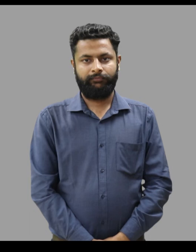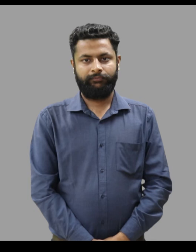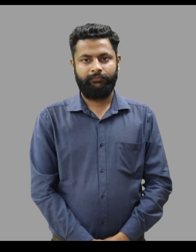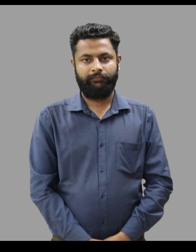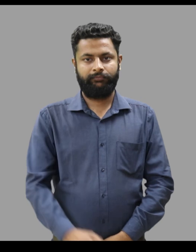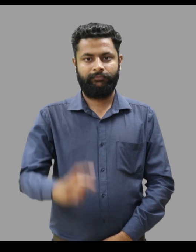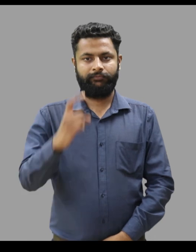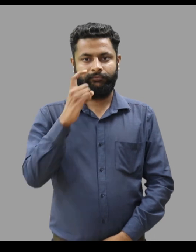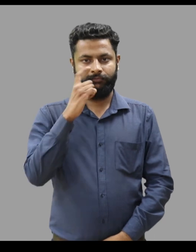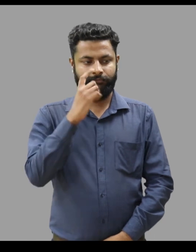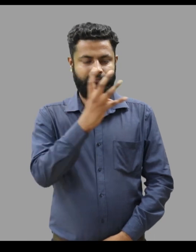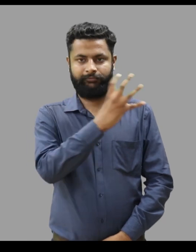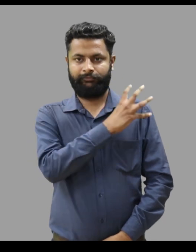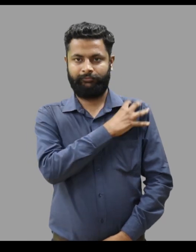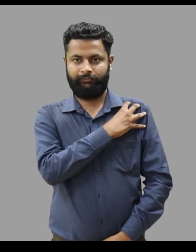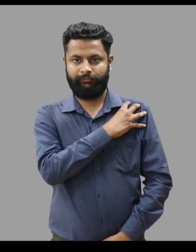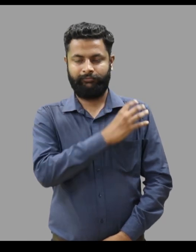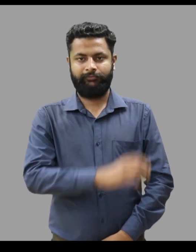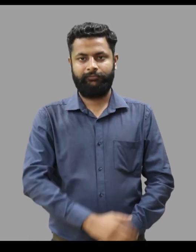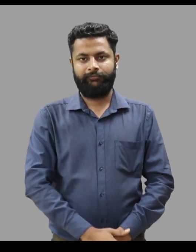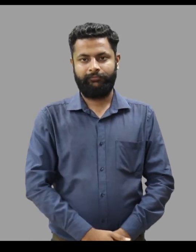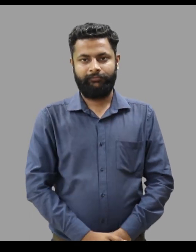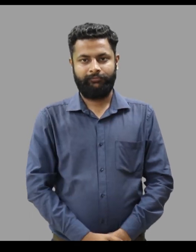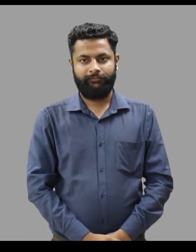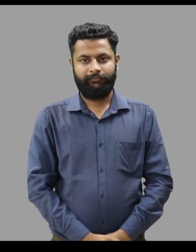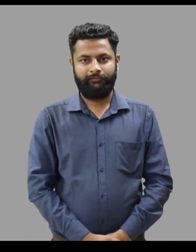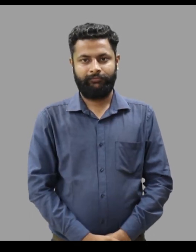Droupadi Murmu (President)